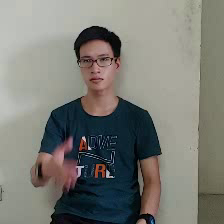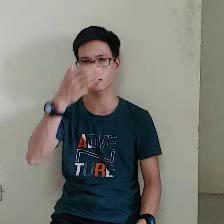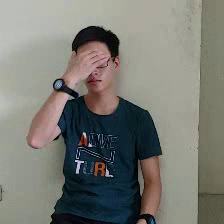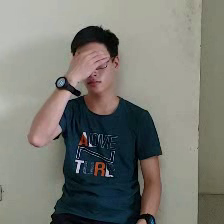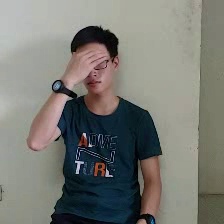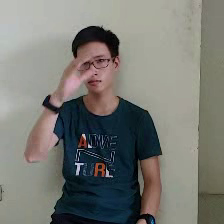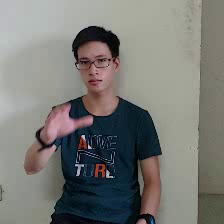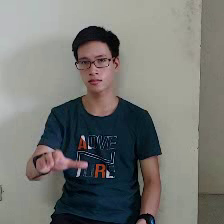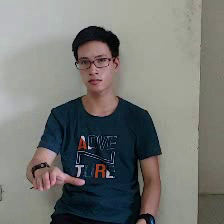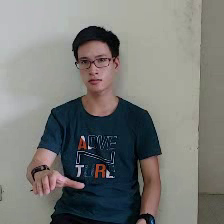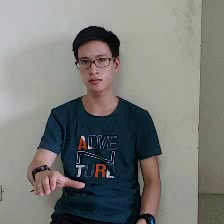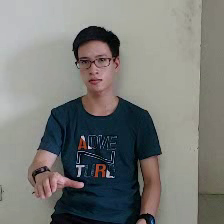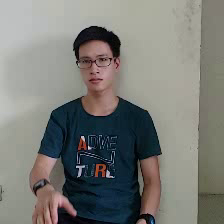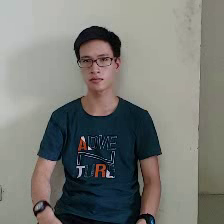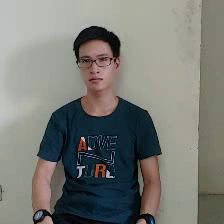Áp dụng